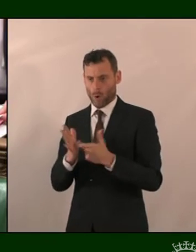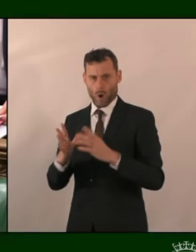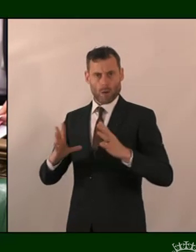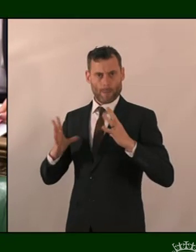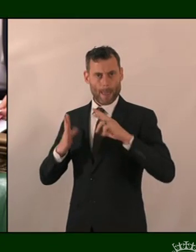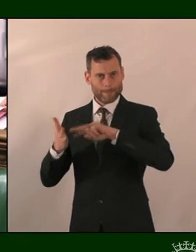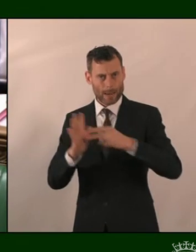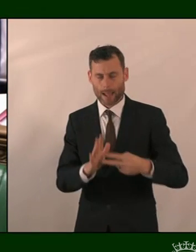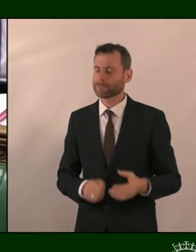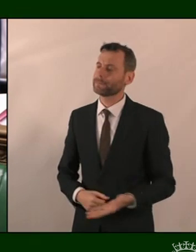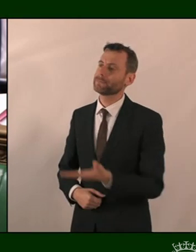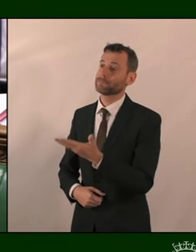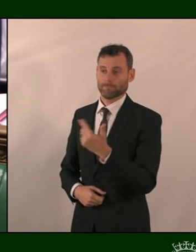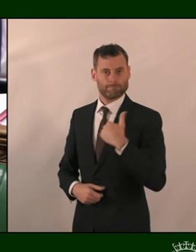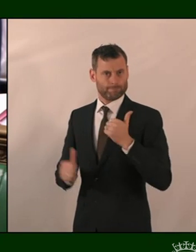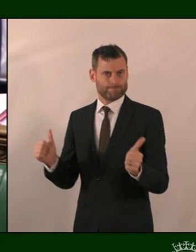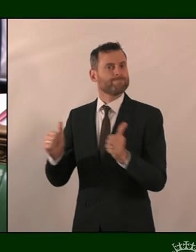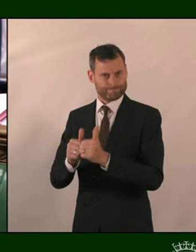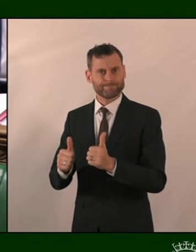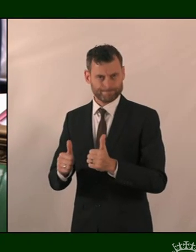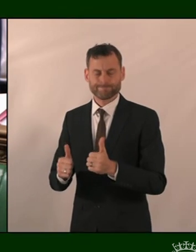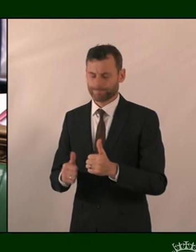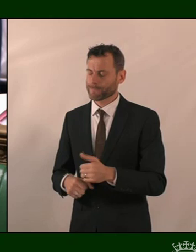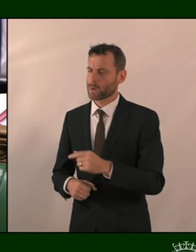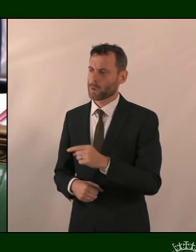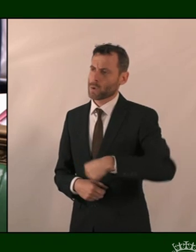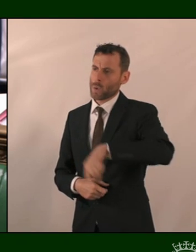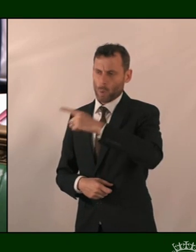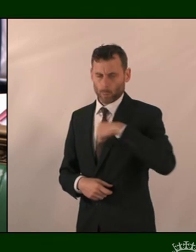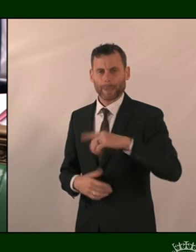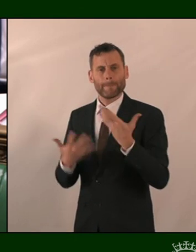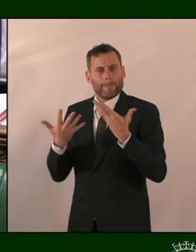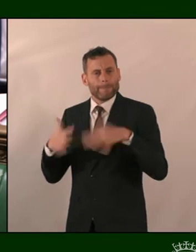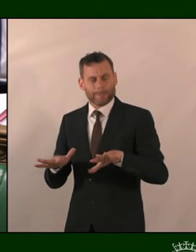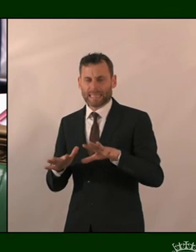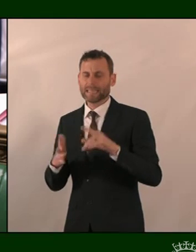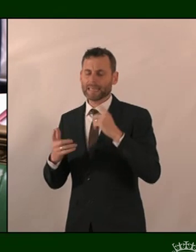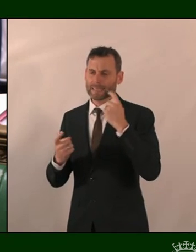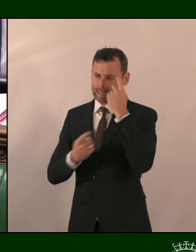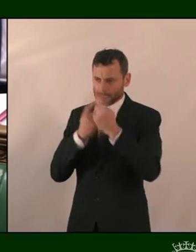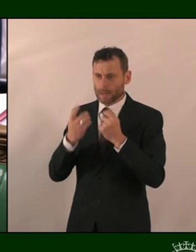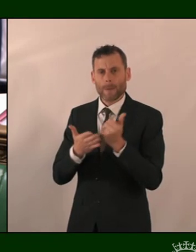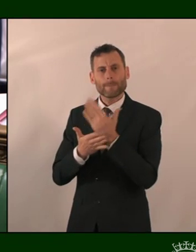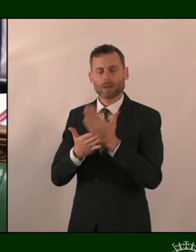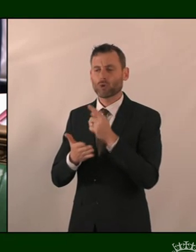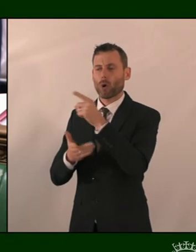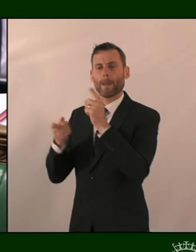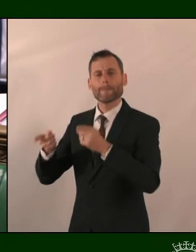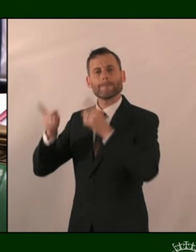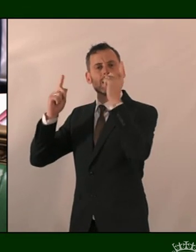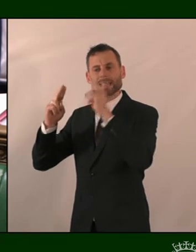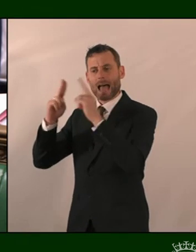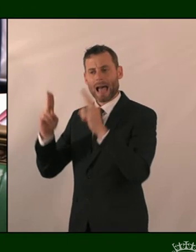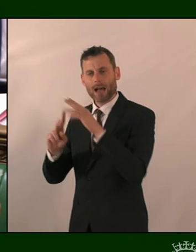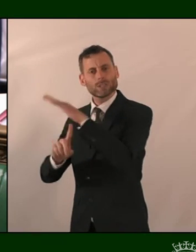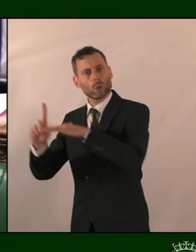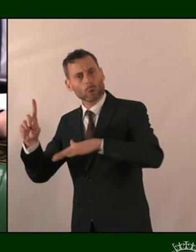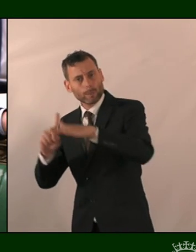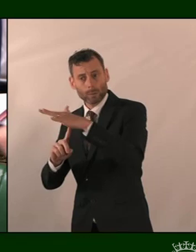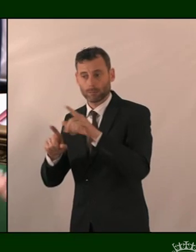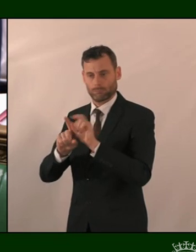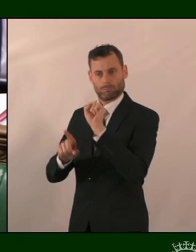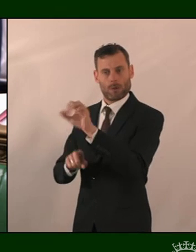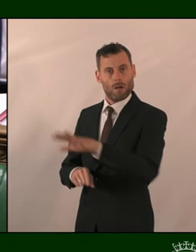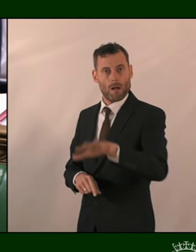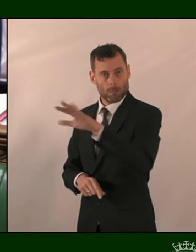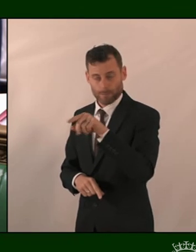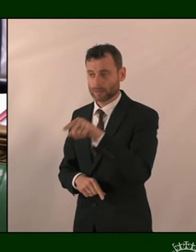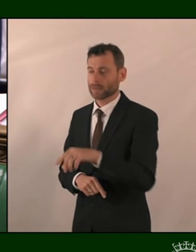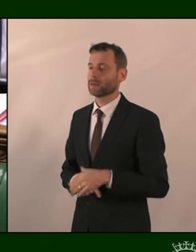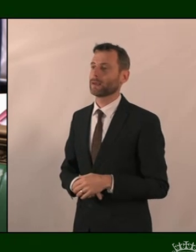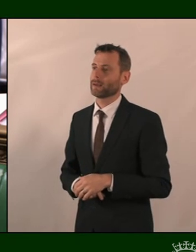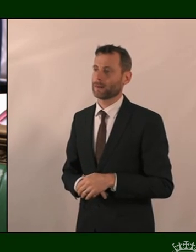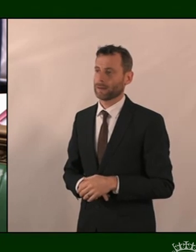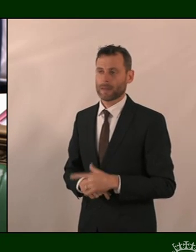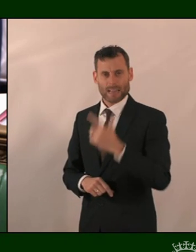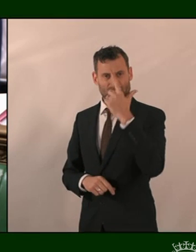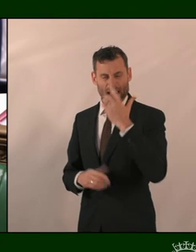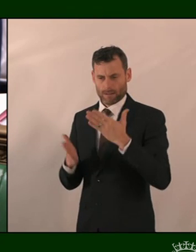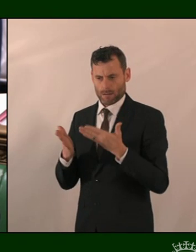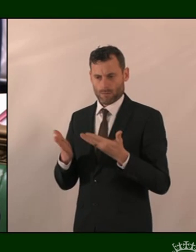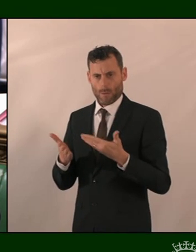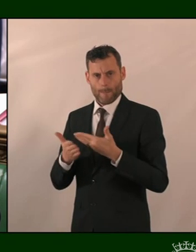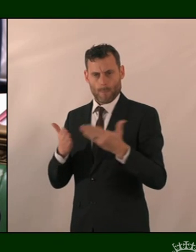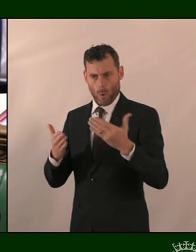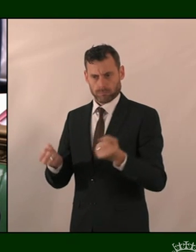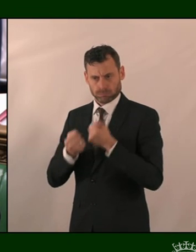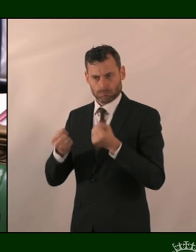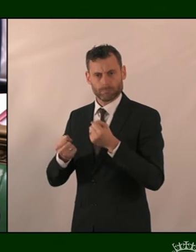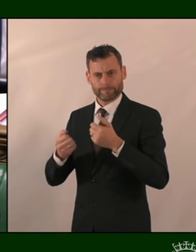Indeed I can, and I thank my right honourable Friend. We have been ensuring that the Ministry of Housing, Communities and Local Government is able to extend the Bellwin scheme where appropriate.